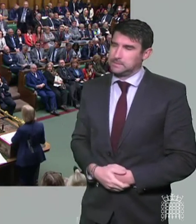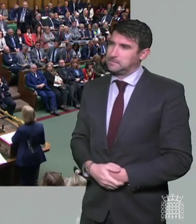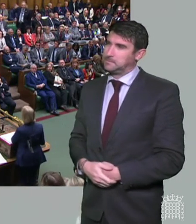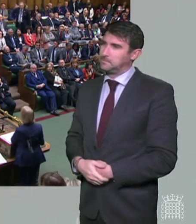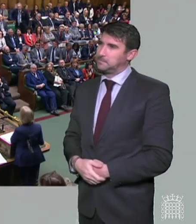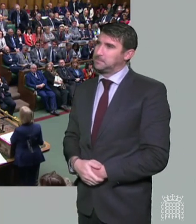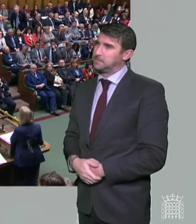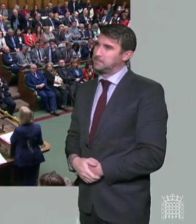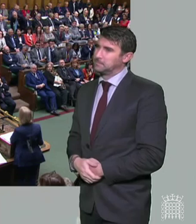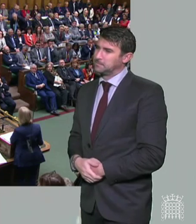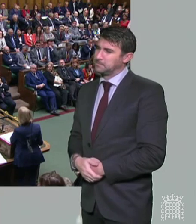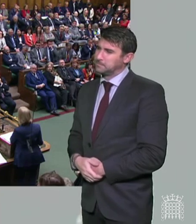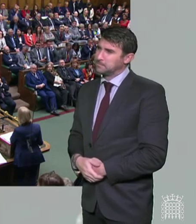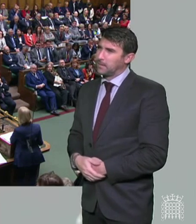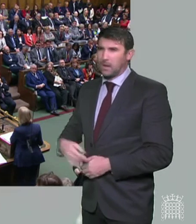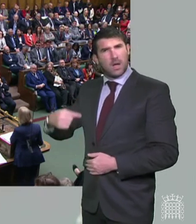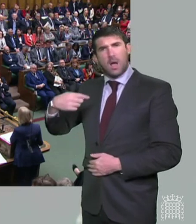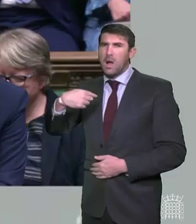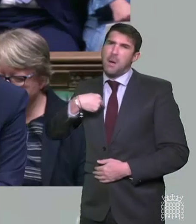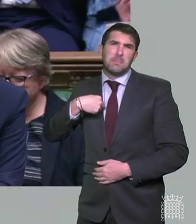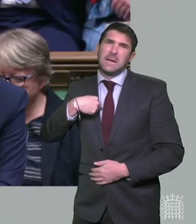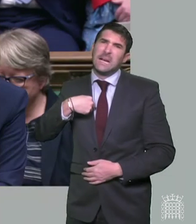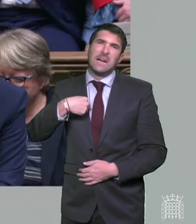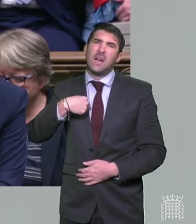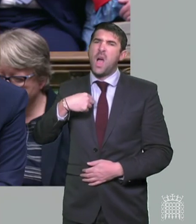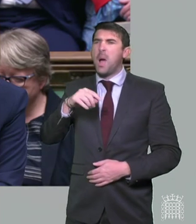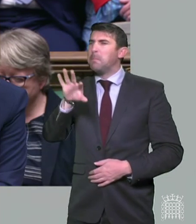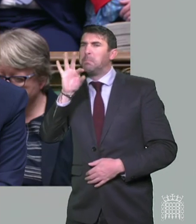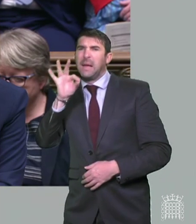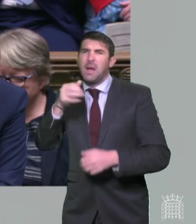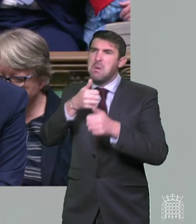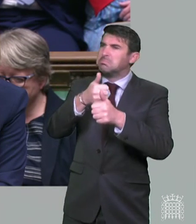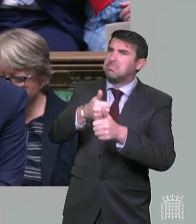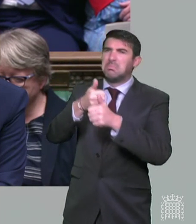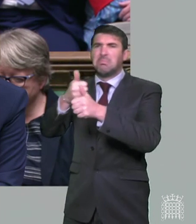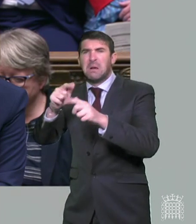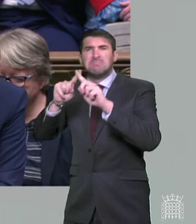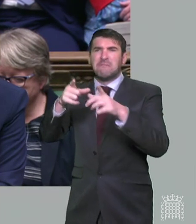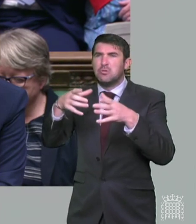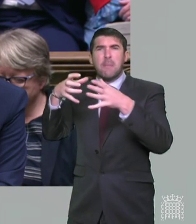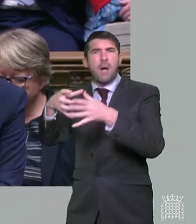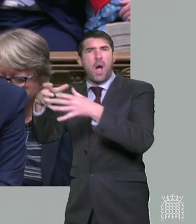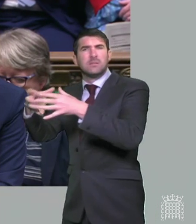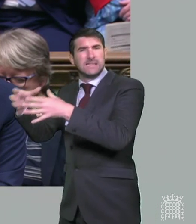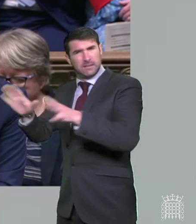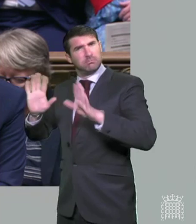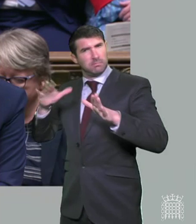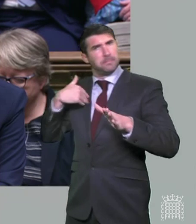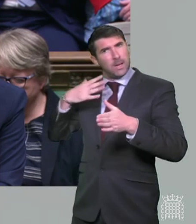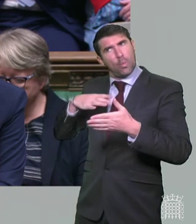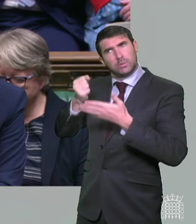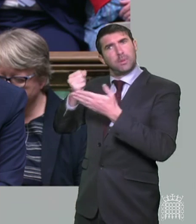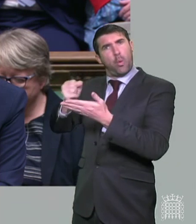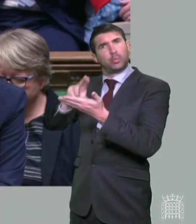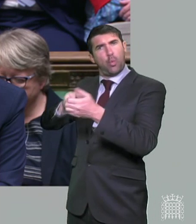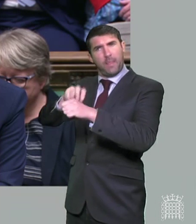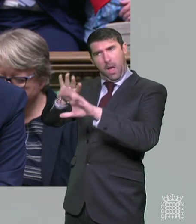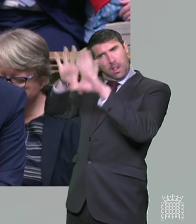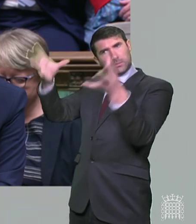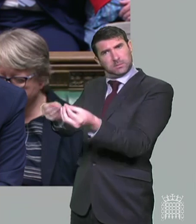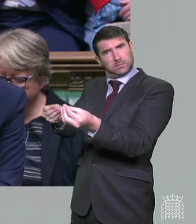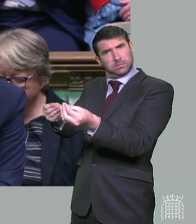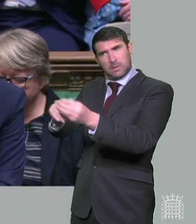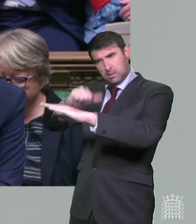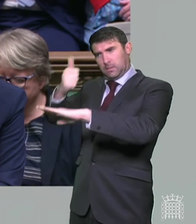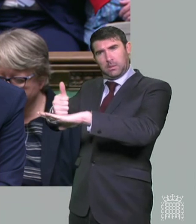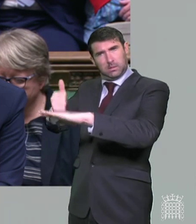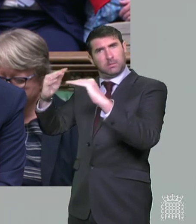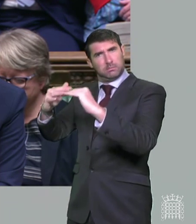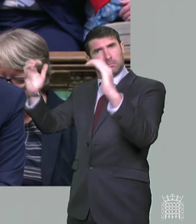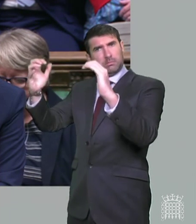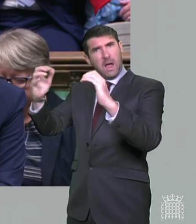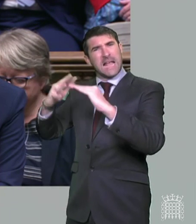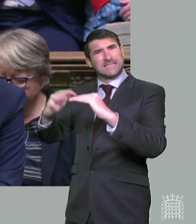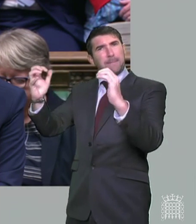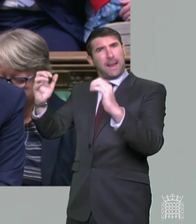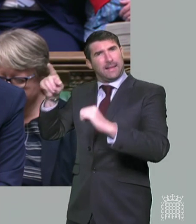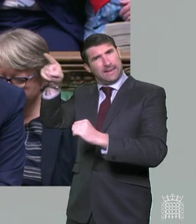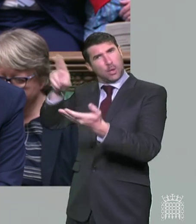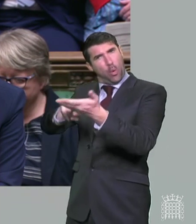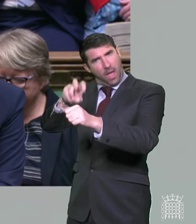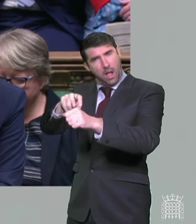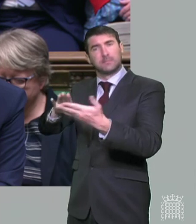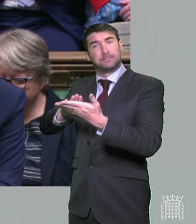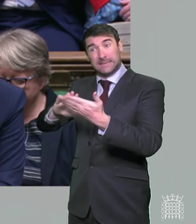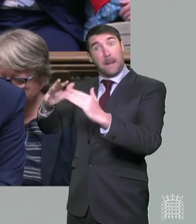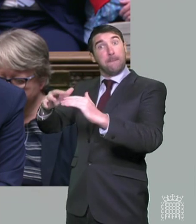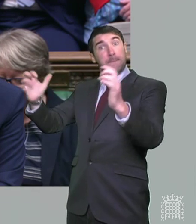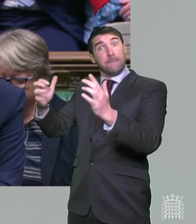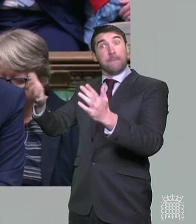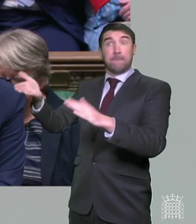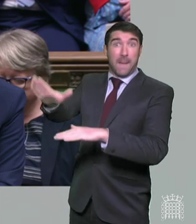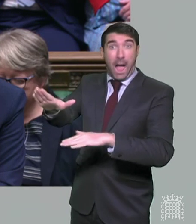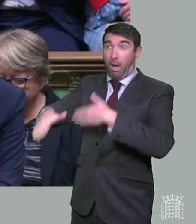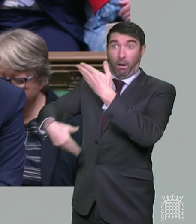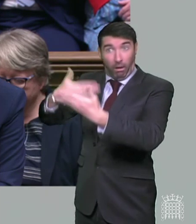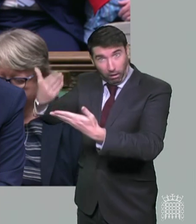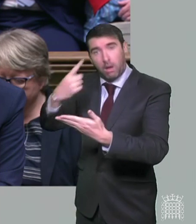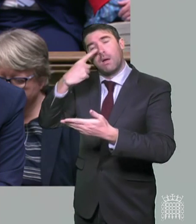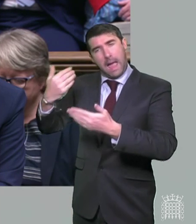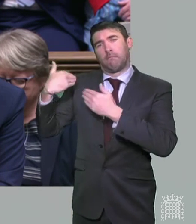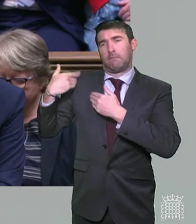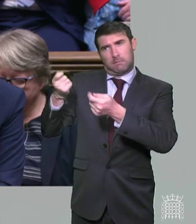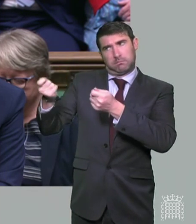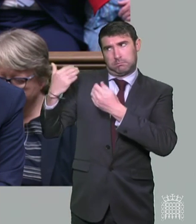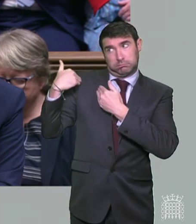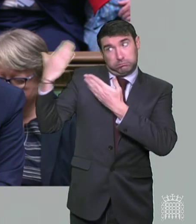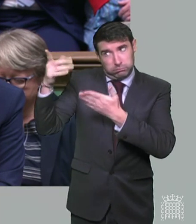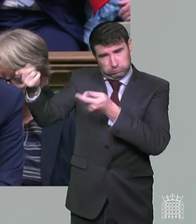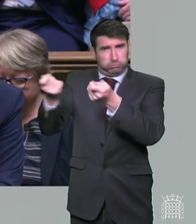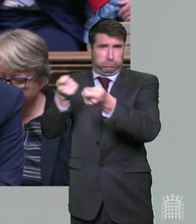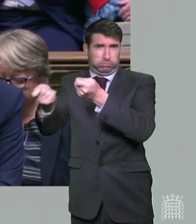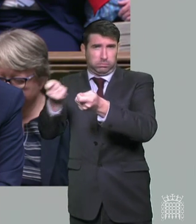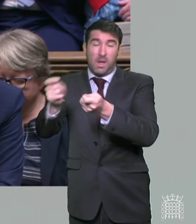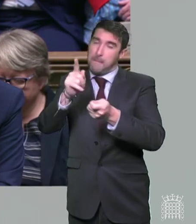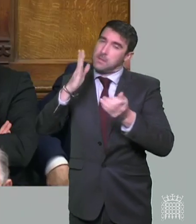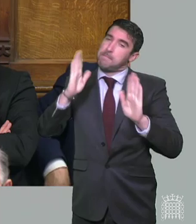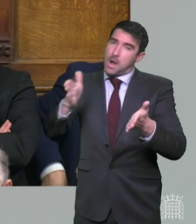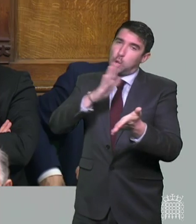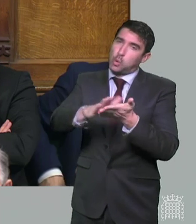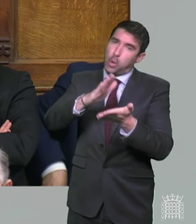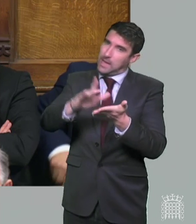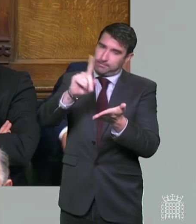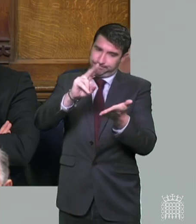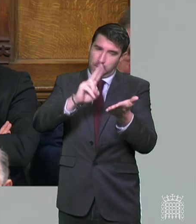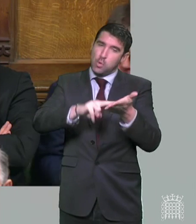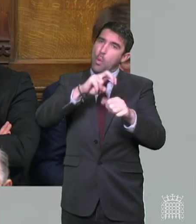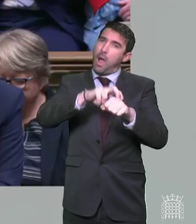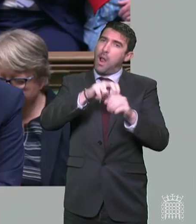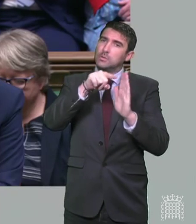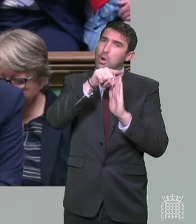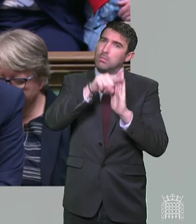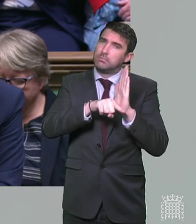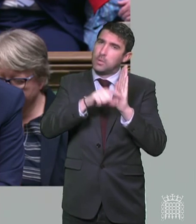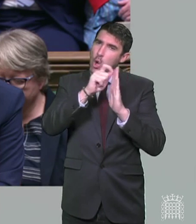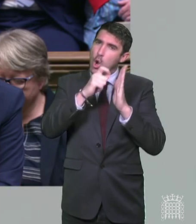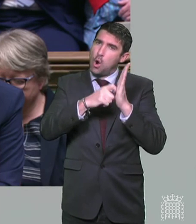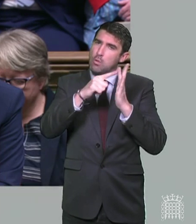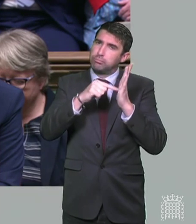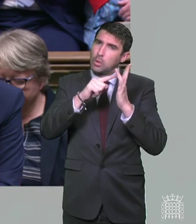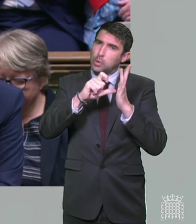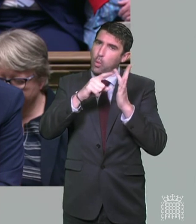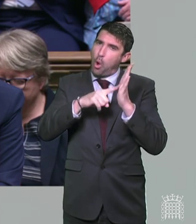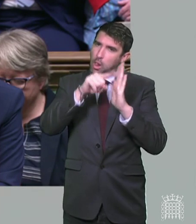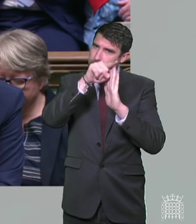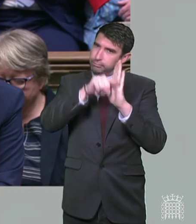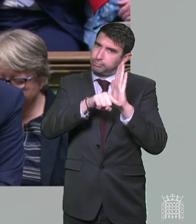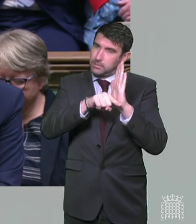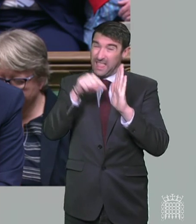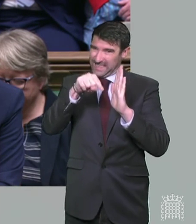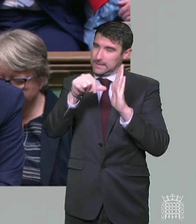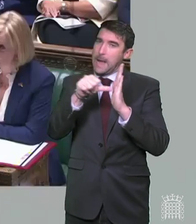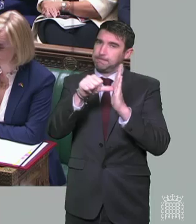I want to work with all parties in Northern Ireland to get the Executive and the Assembly back up and running so that we can collectively deliver for the people of Northern Ireland, but in order to do that we need to fix the issues of the Northern Ireland protocol, which has damaged the balance between the communities in Northern Ireland.